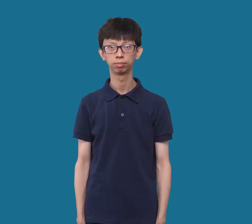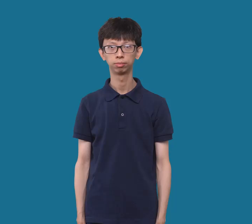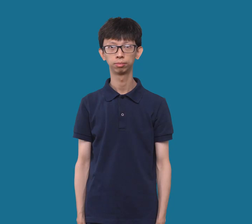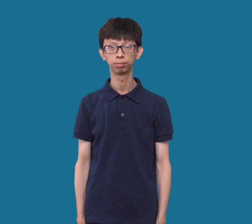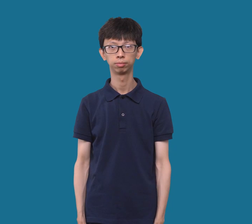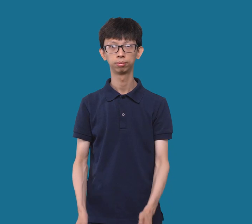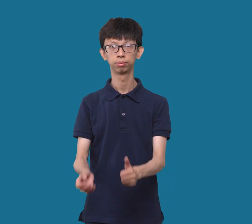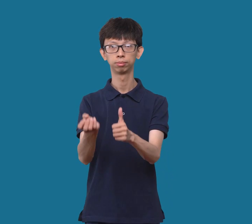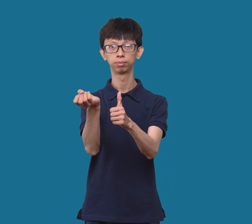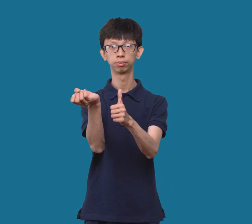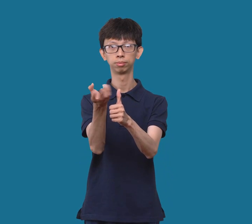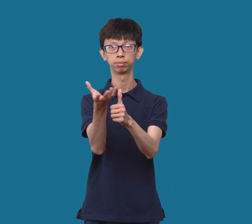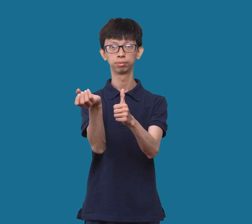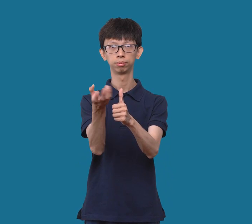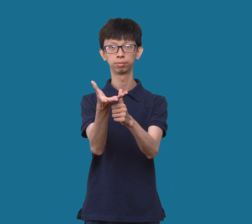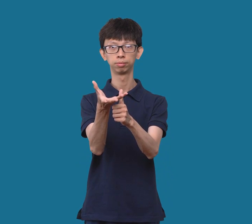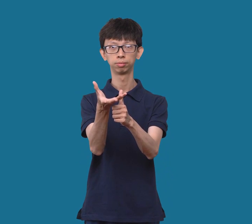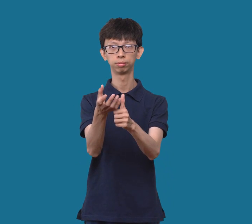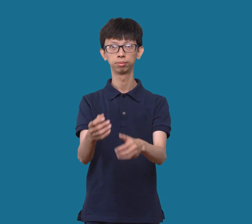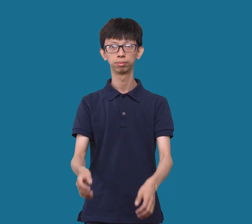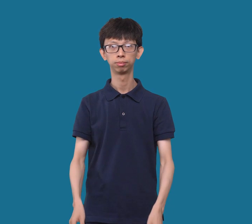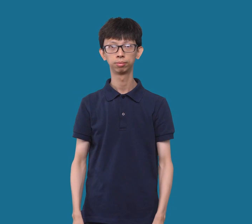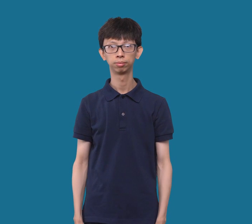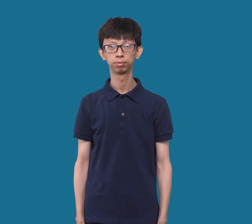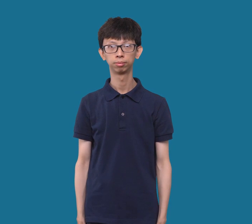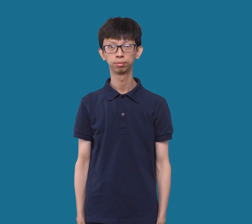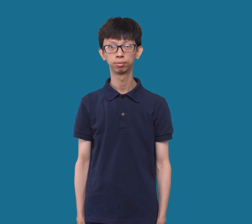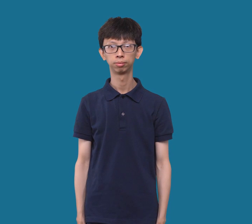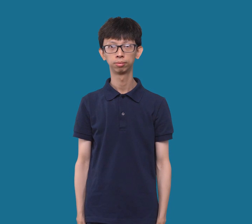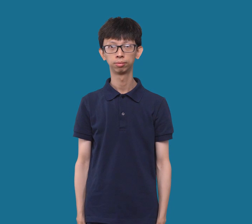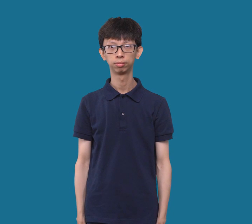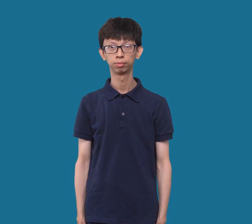nhà toán học